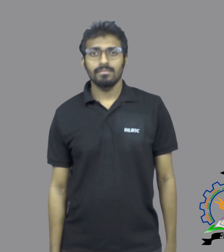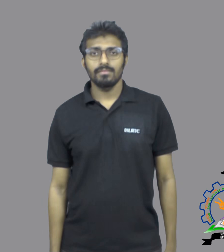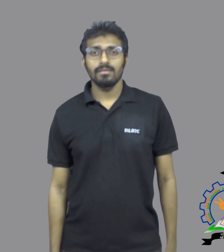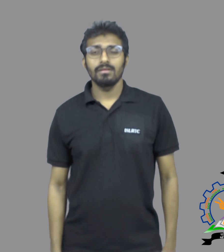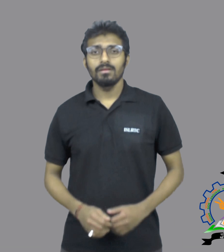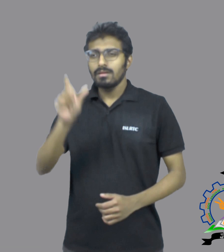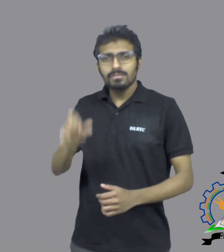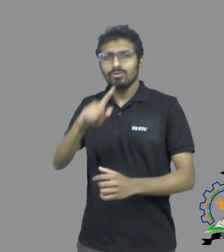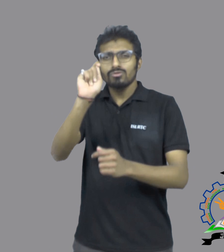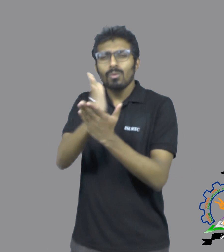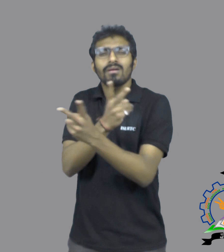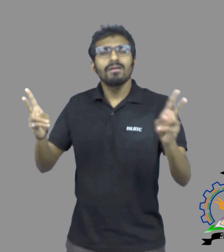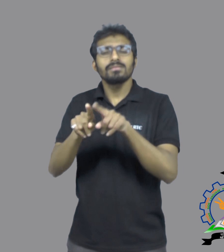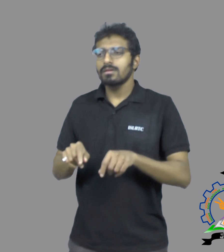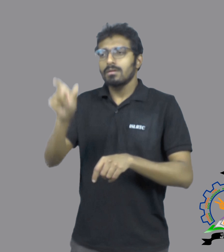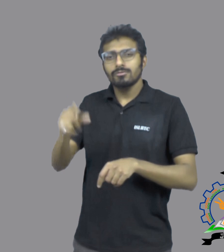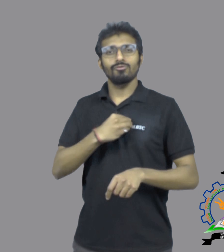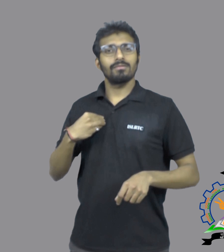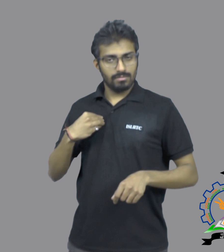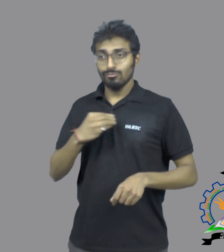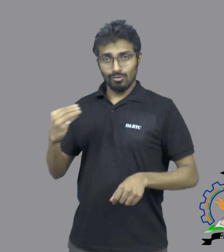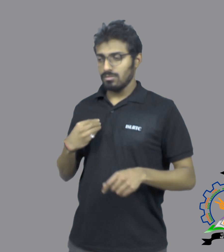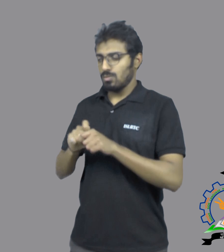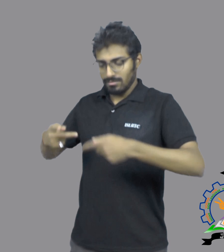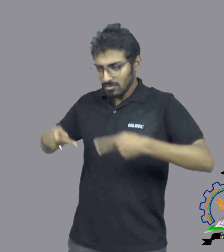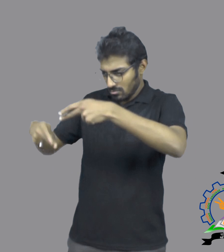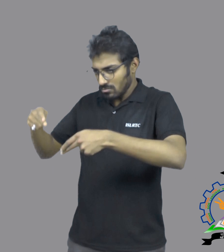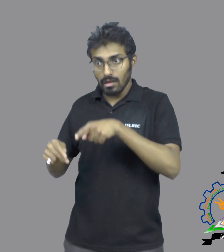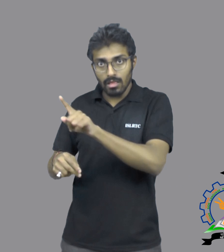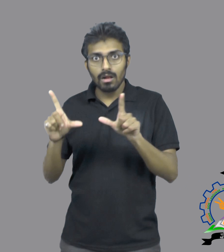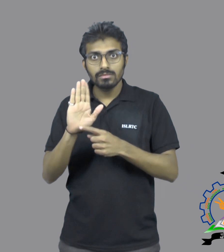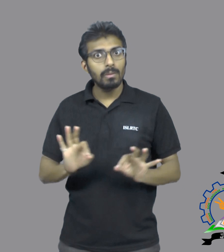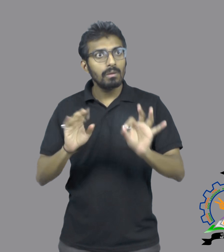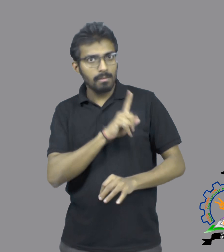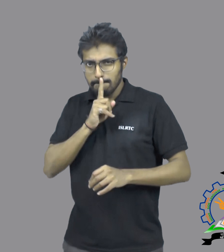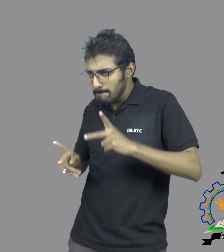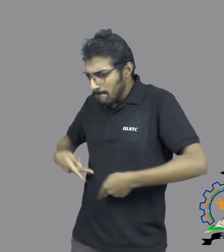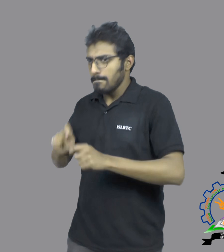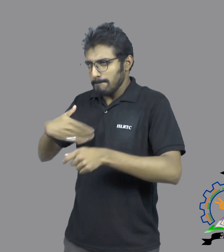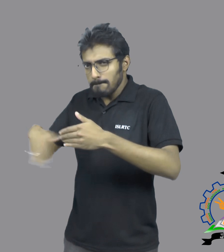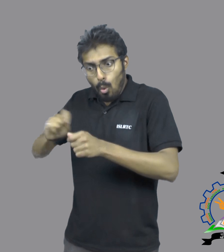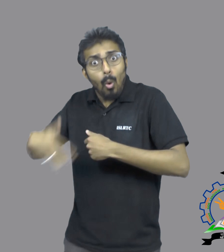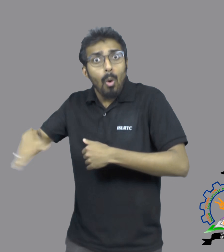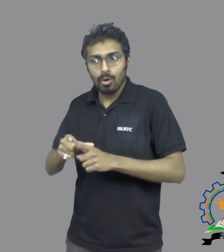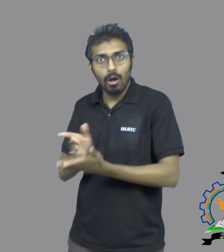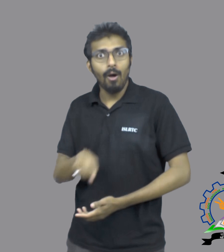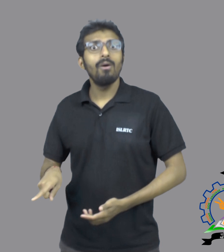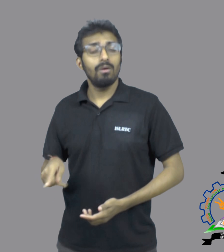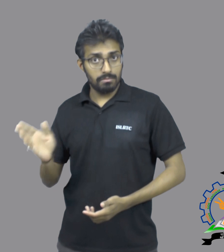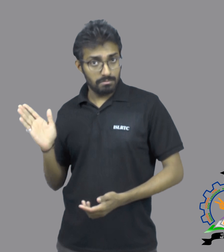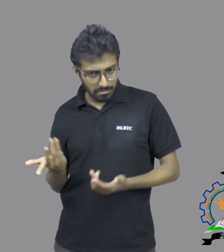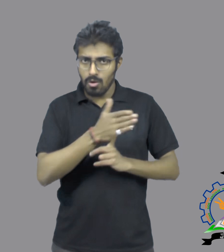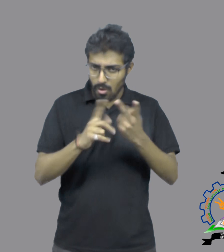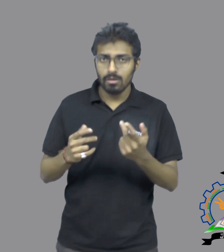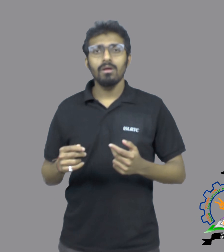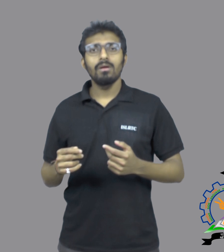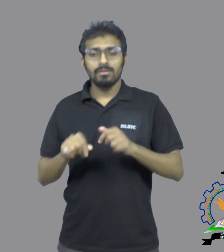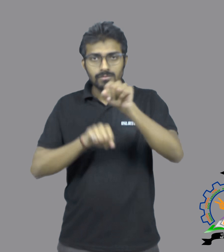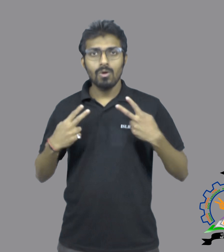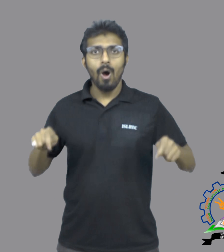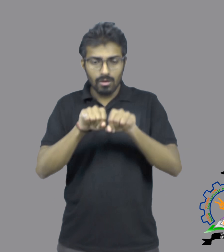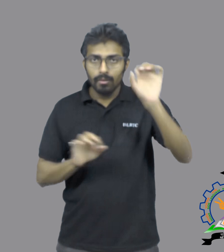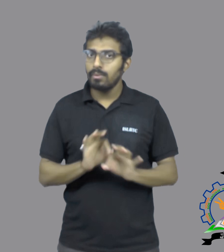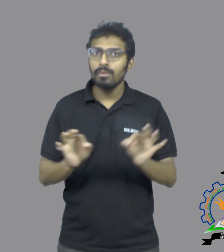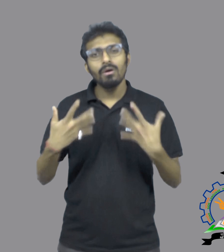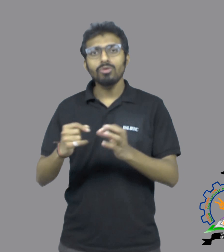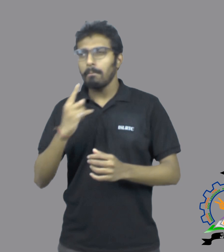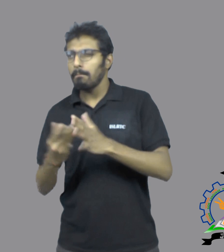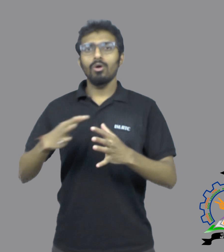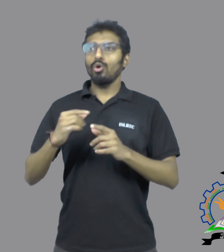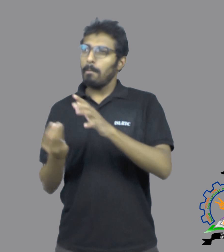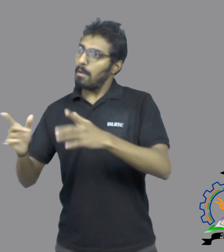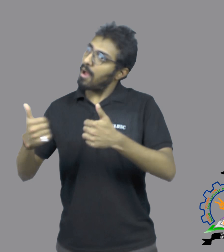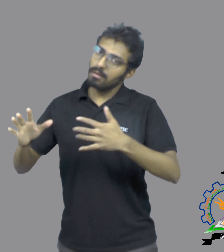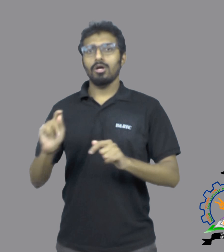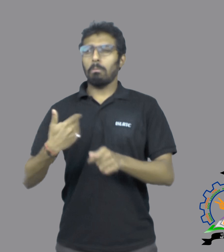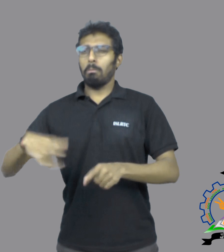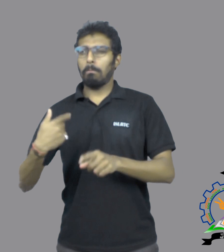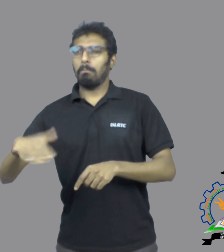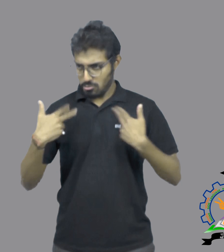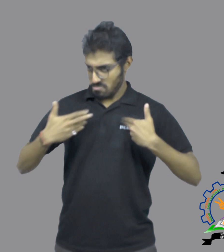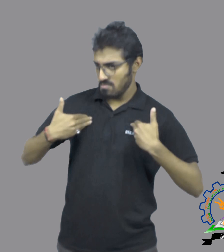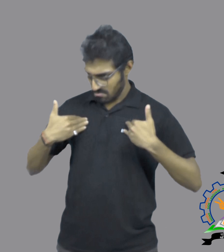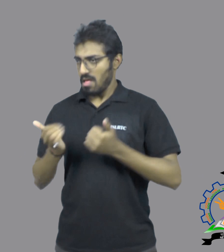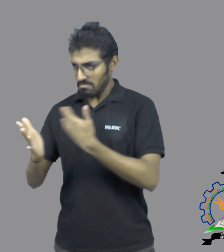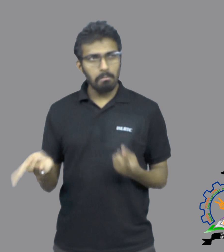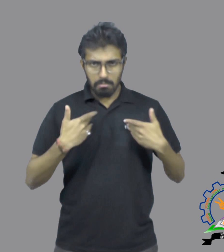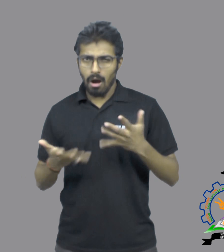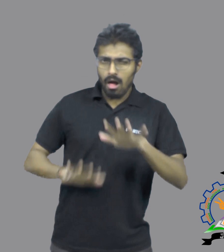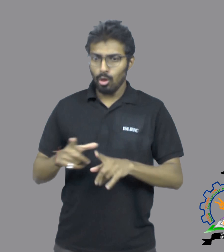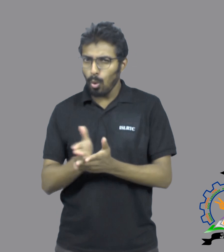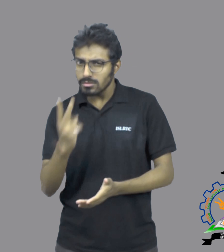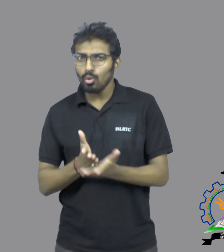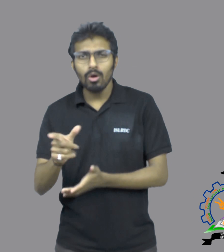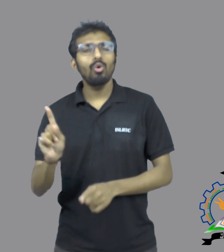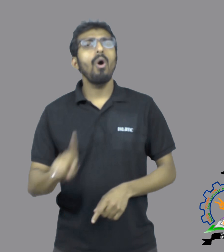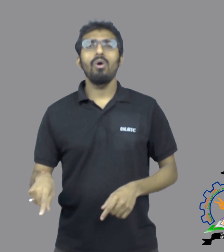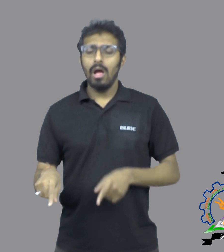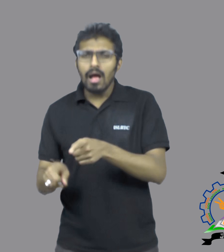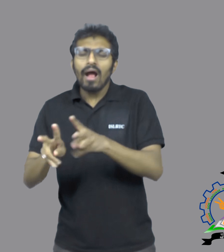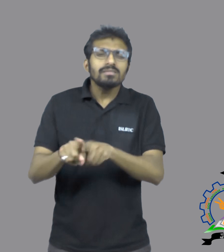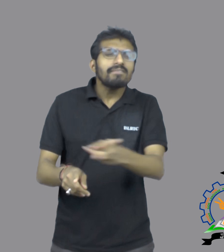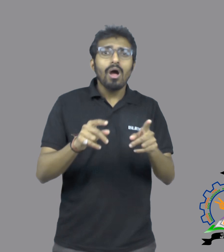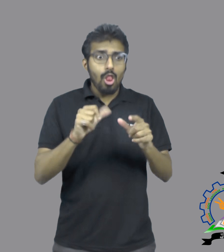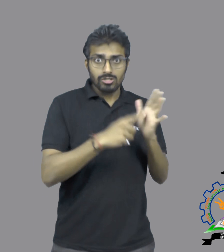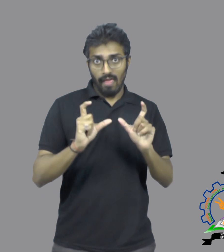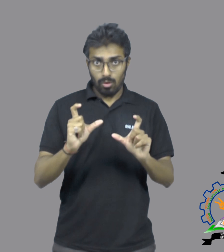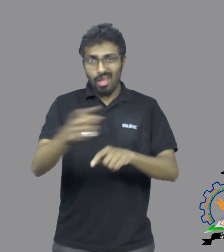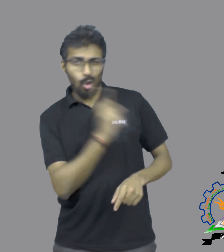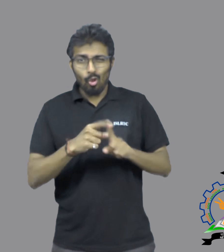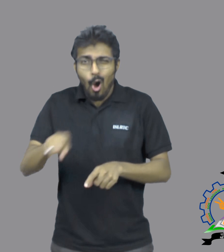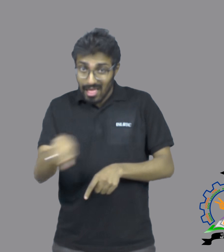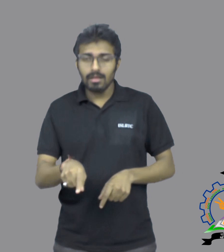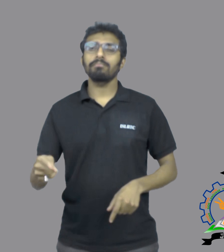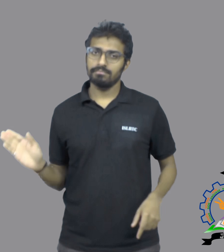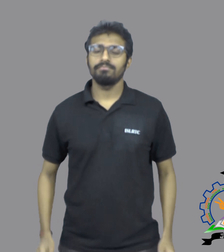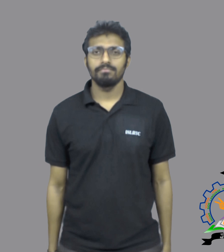Mala Praxis